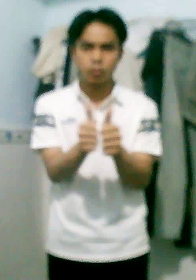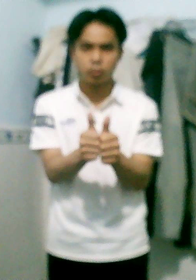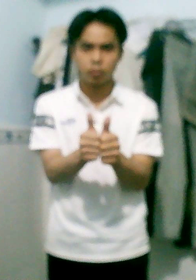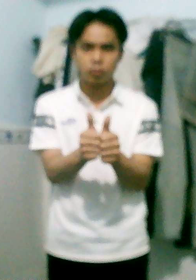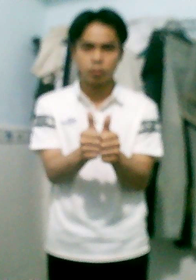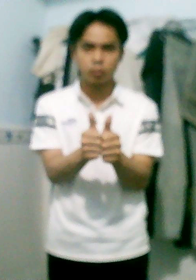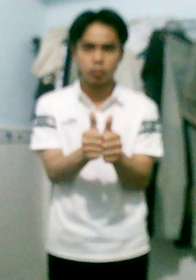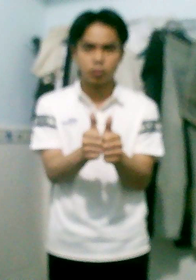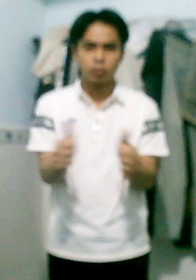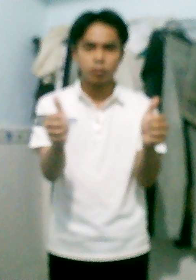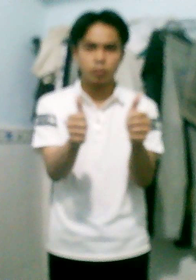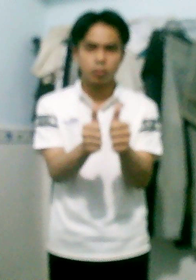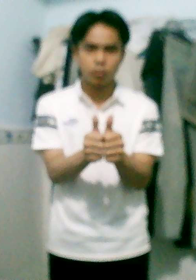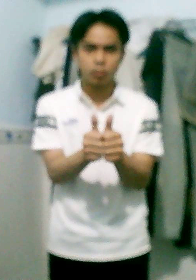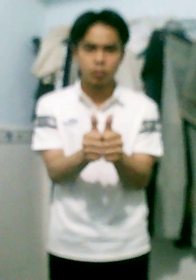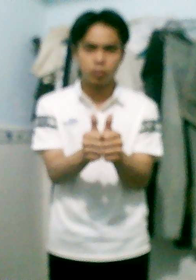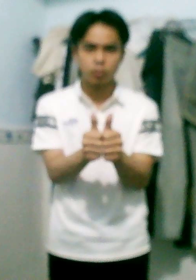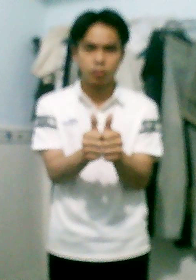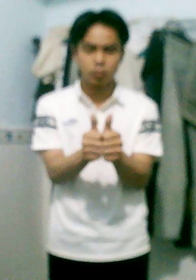voi